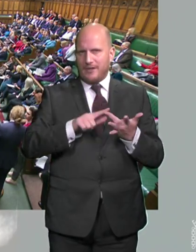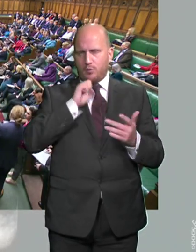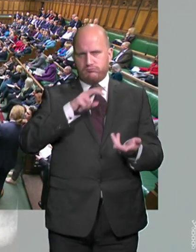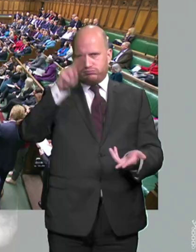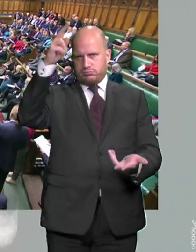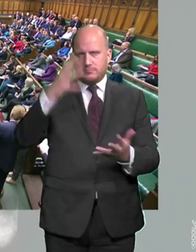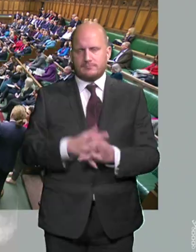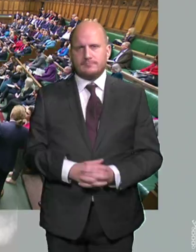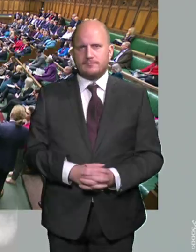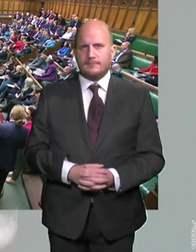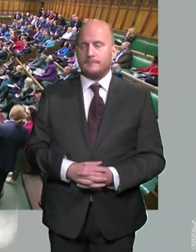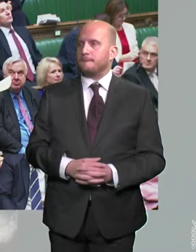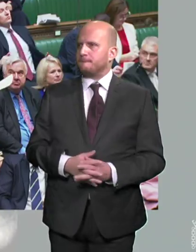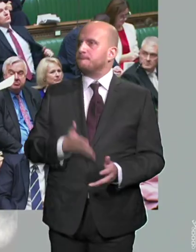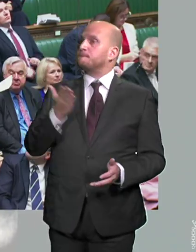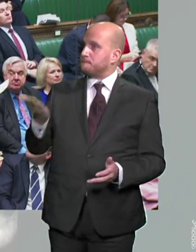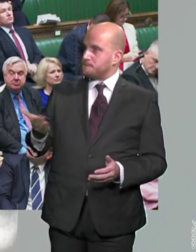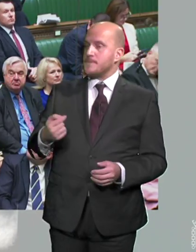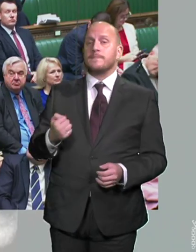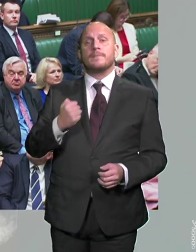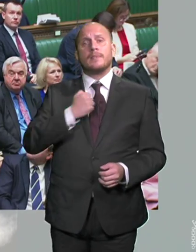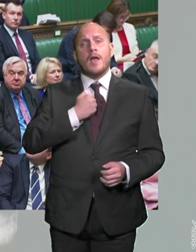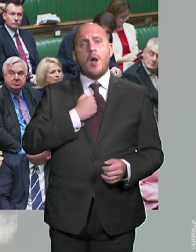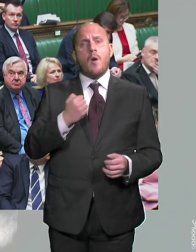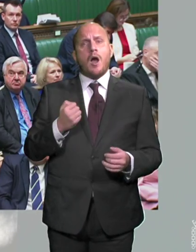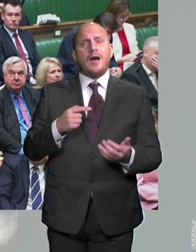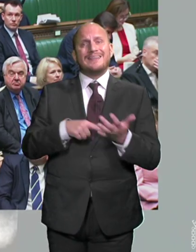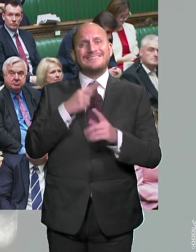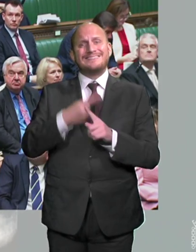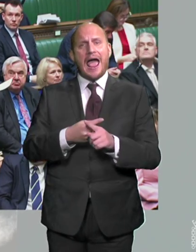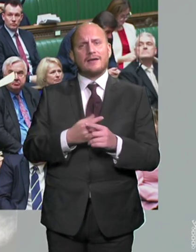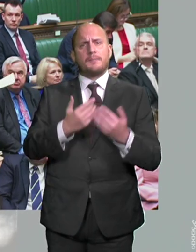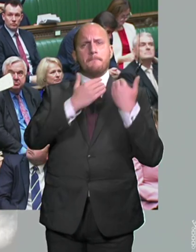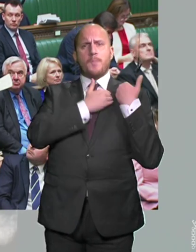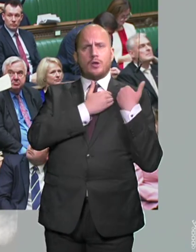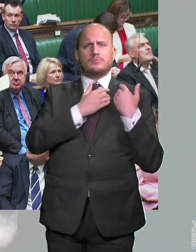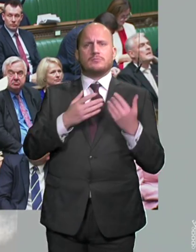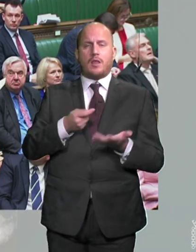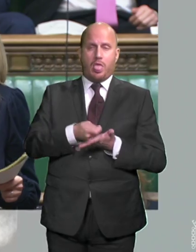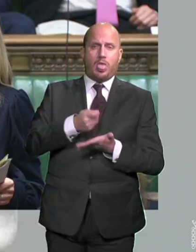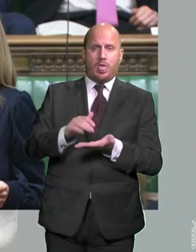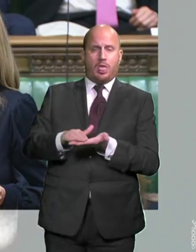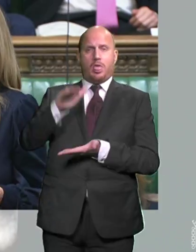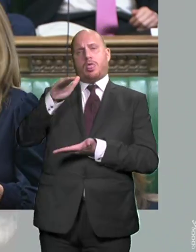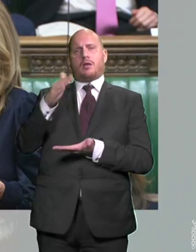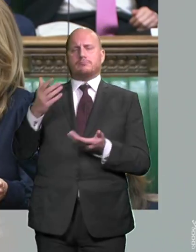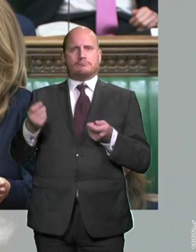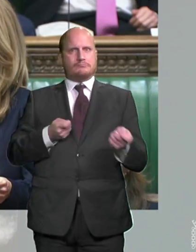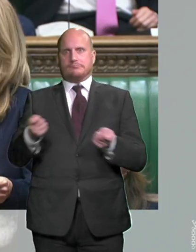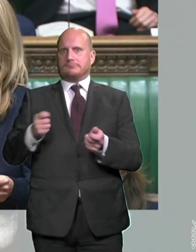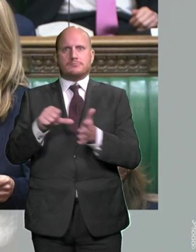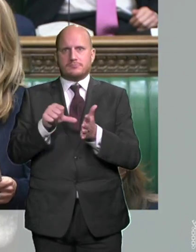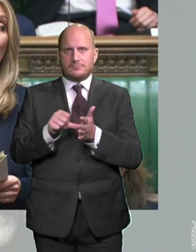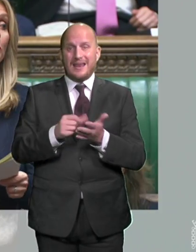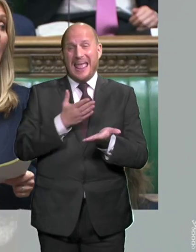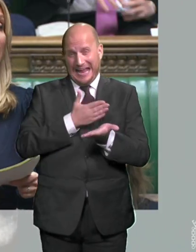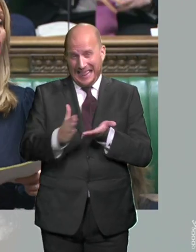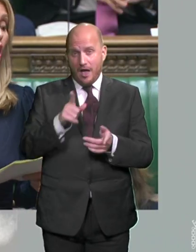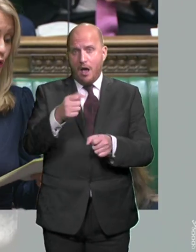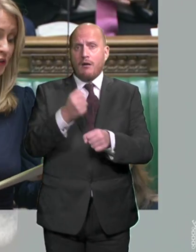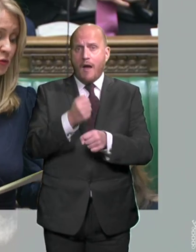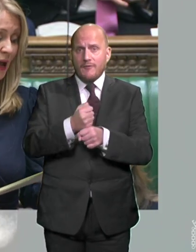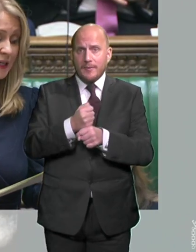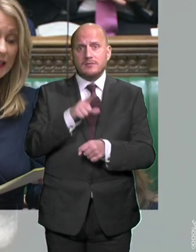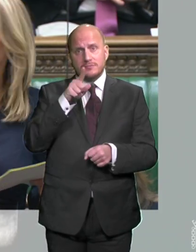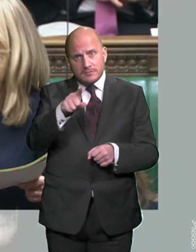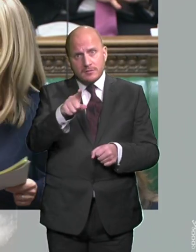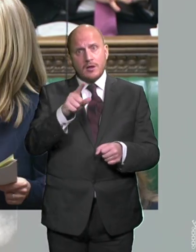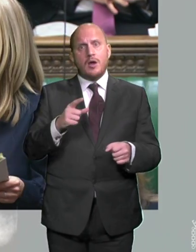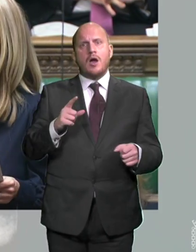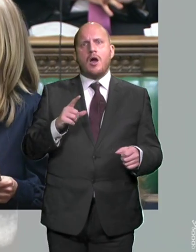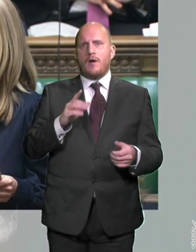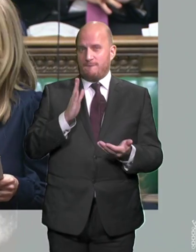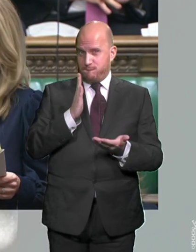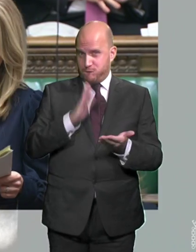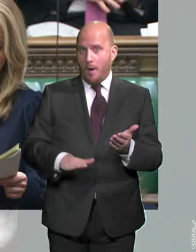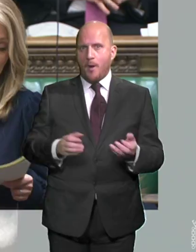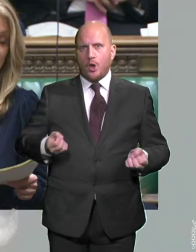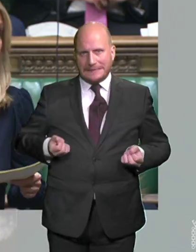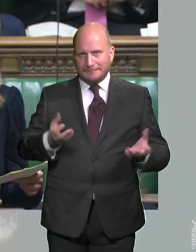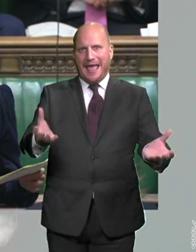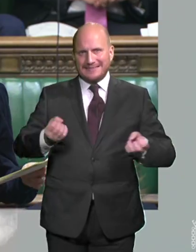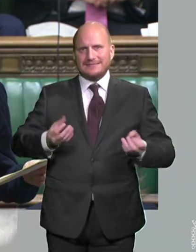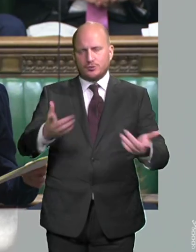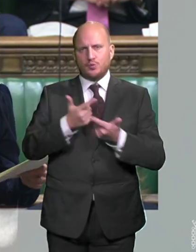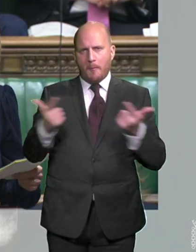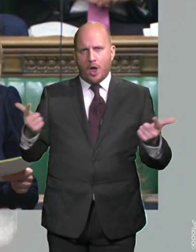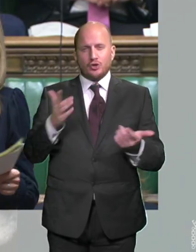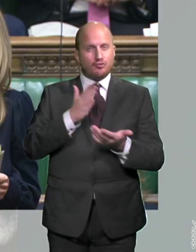Given that we have the highest burden of taxation in living memory, it is clear that the Government’s financial difficulties are caused by overspending, not due to under-taxing.